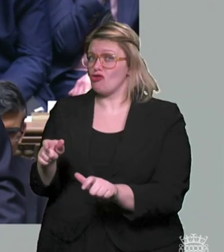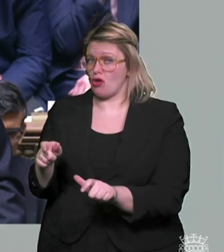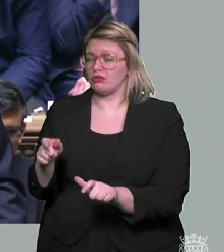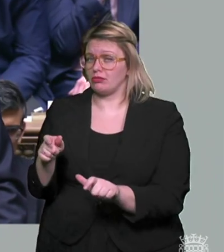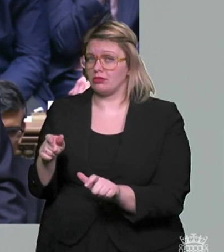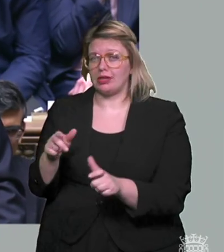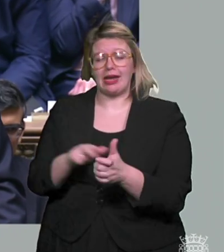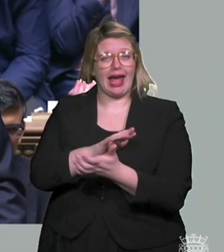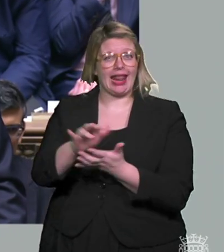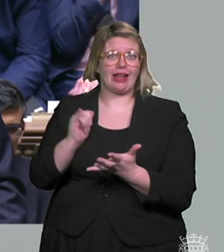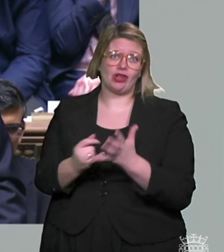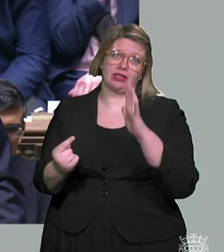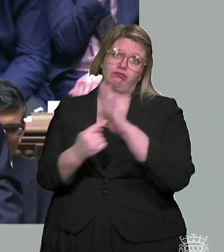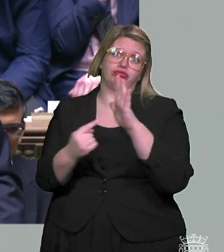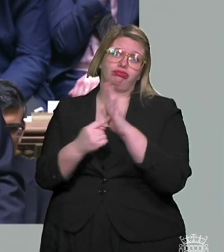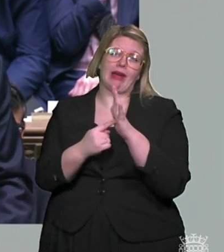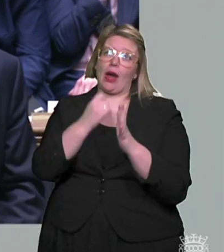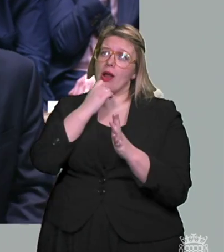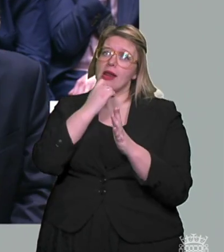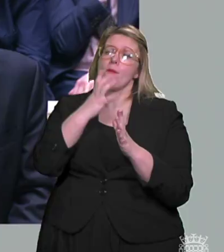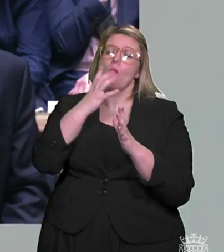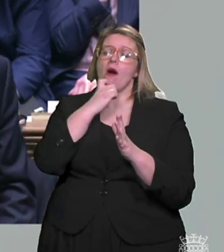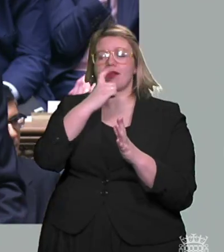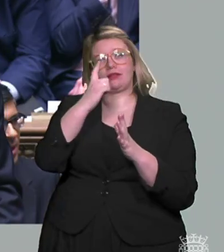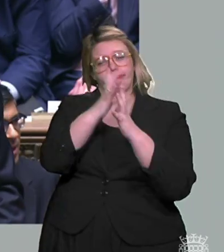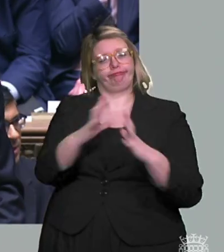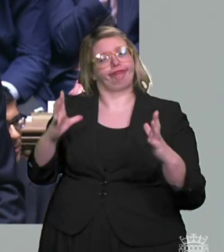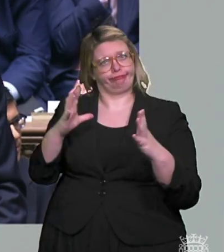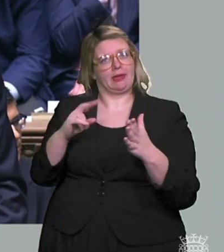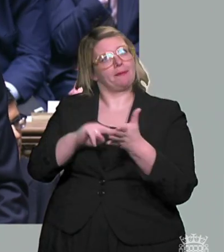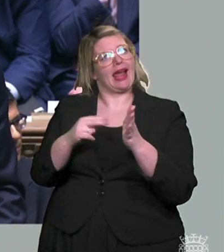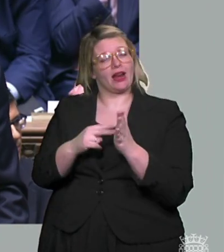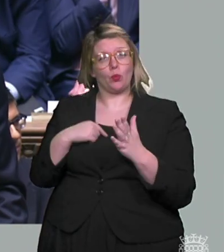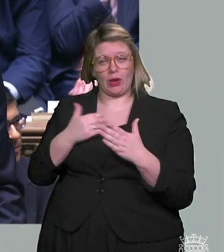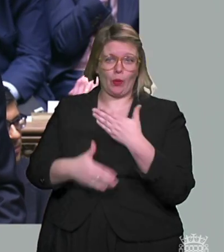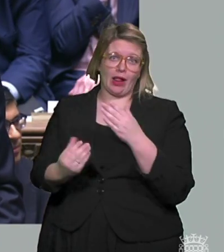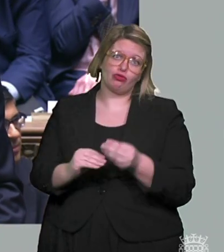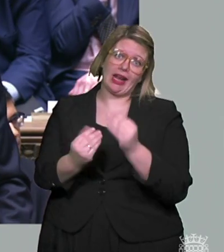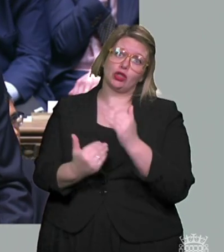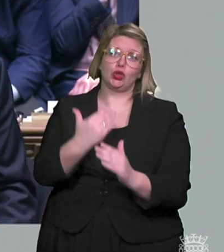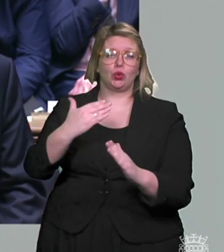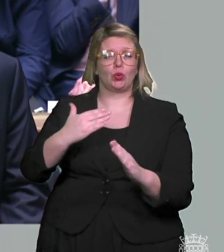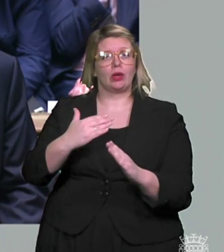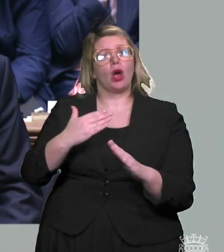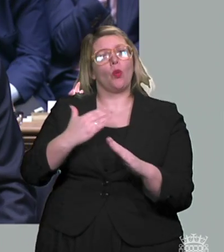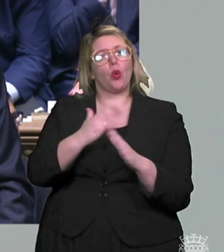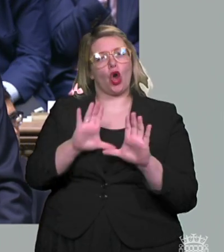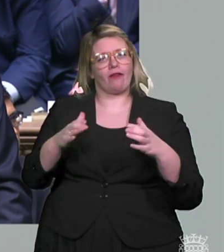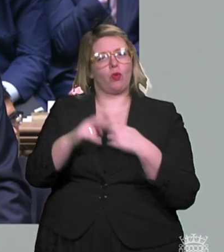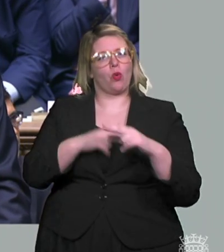The NHS is our biggest employer, and we will shortly publish the long-term workforce plan I promised in the autumn statement.